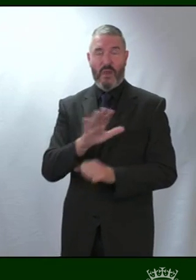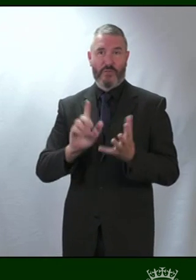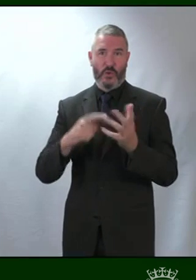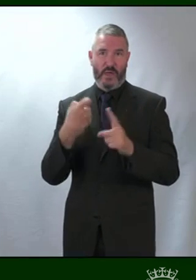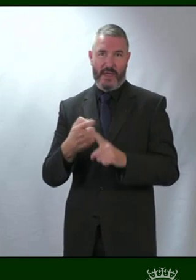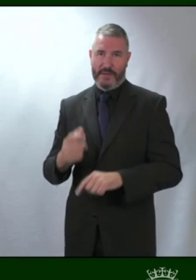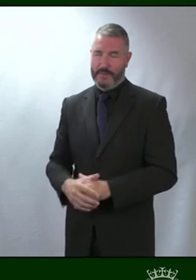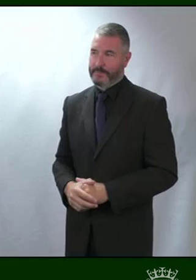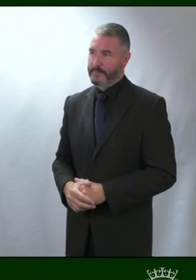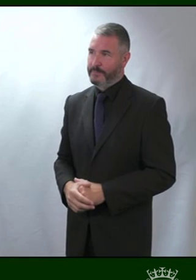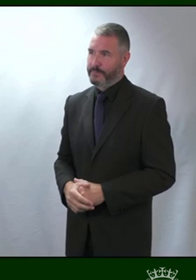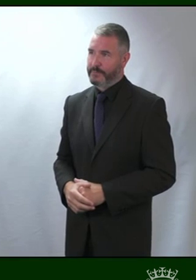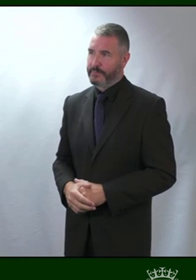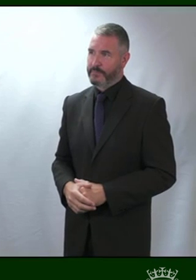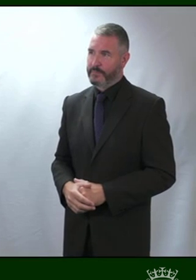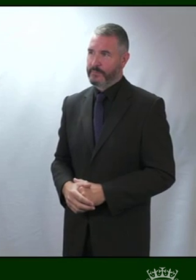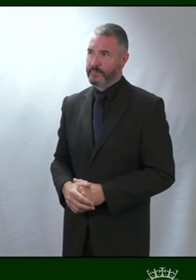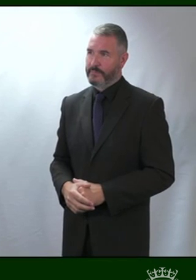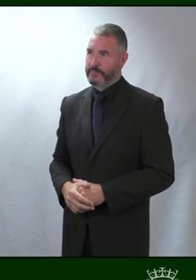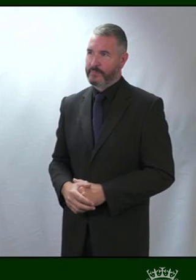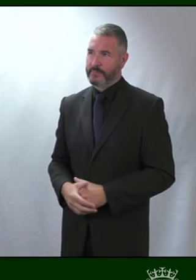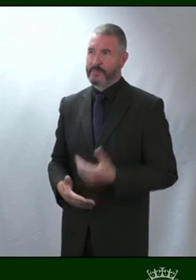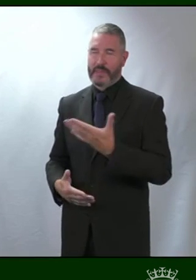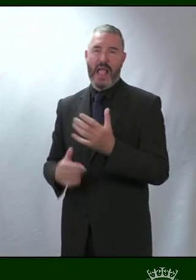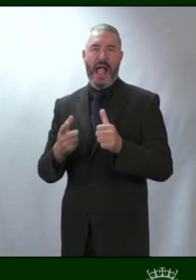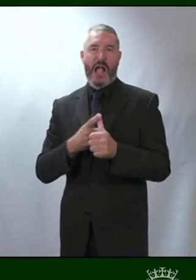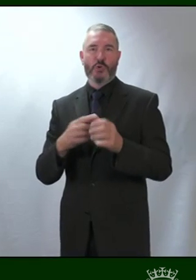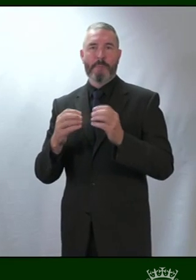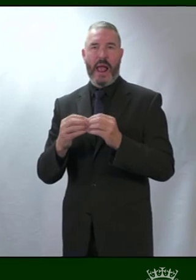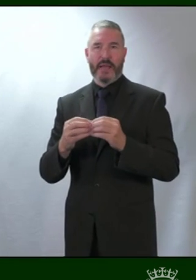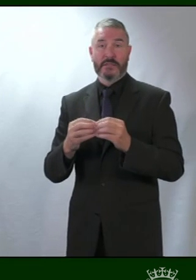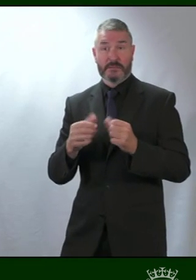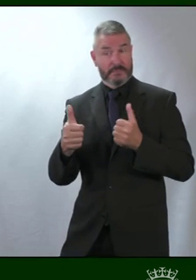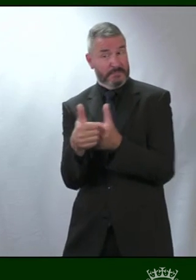I suspect, Prime Minister, that you might get a hug from Andrew Bowie.